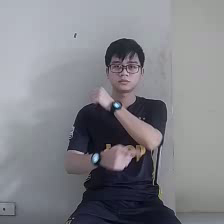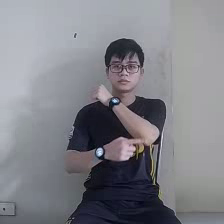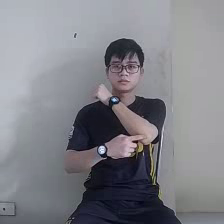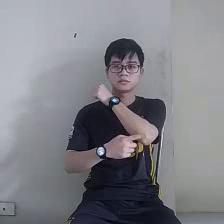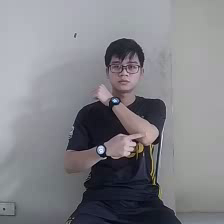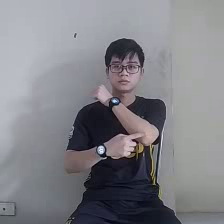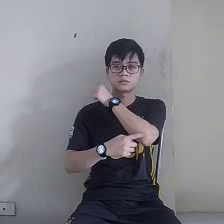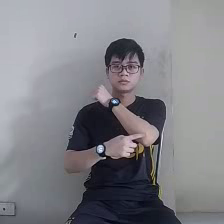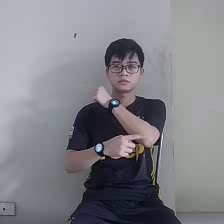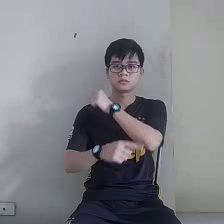Cám dỗ